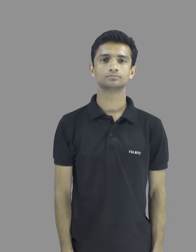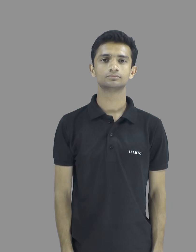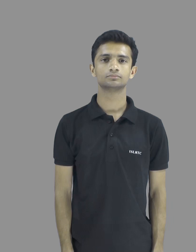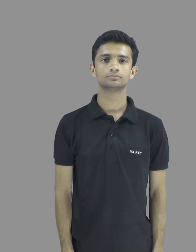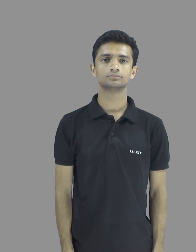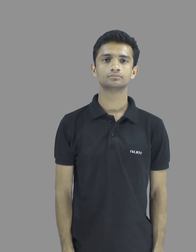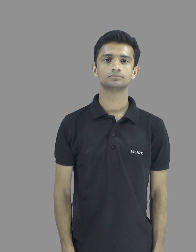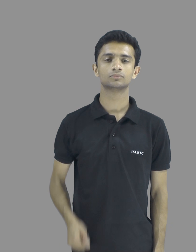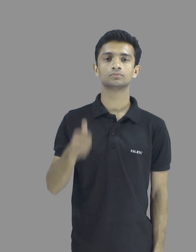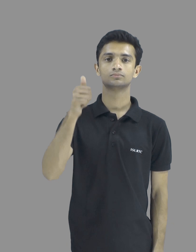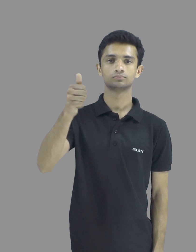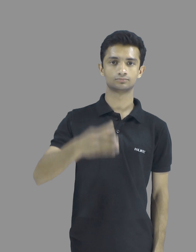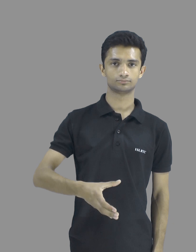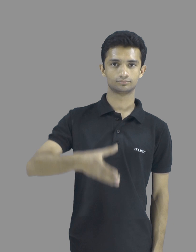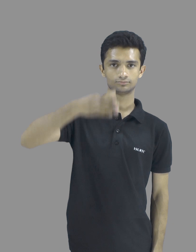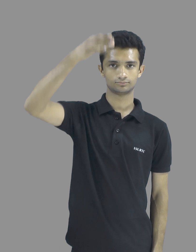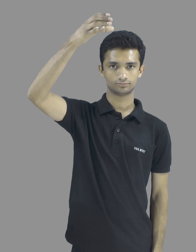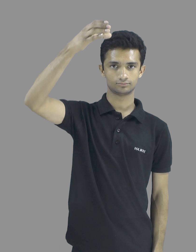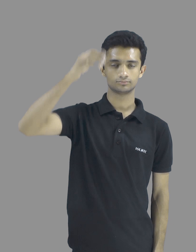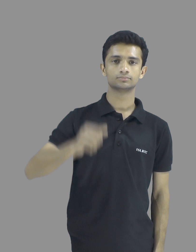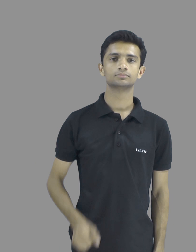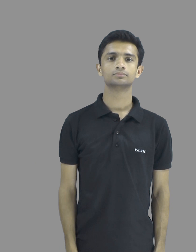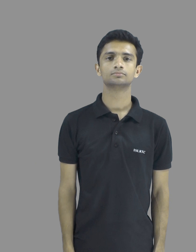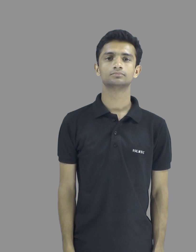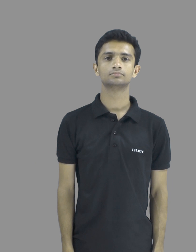Lift